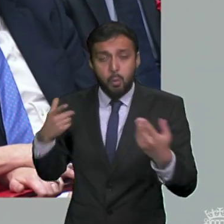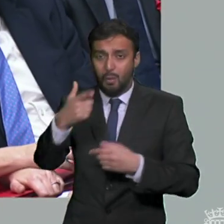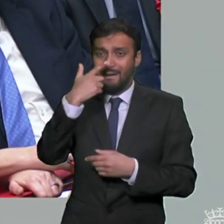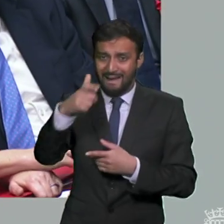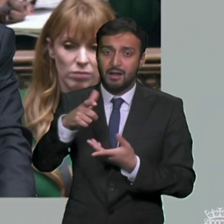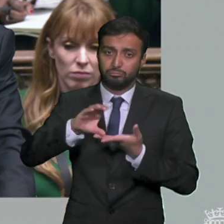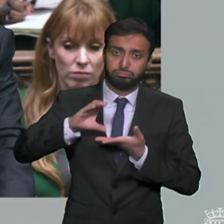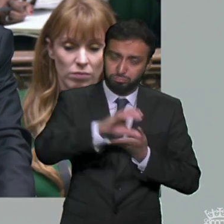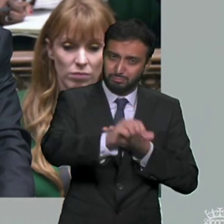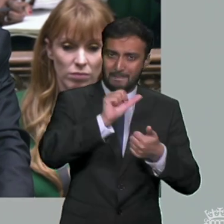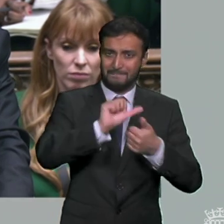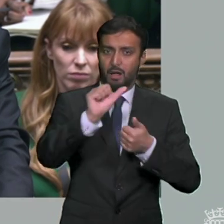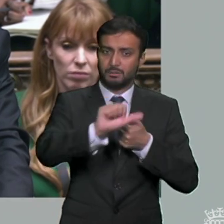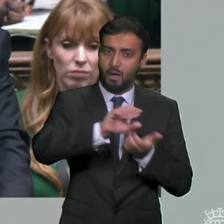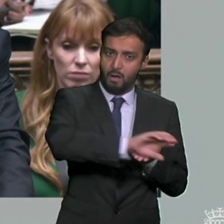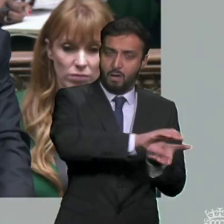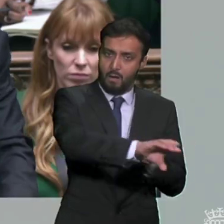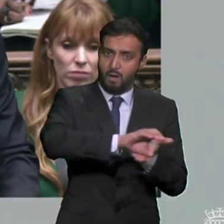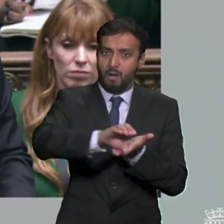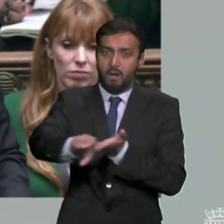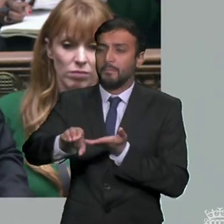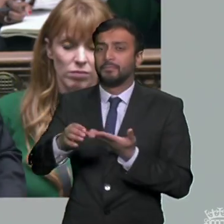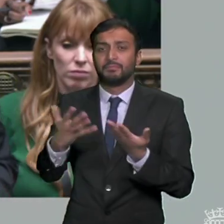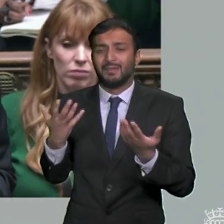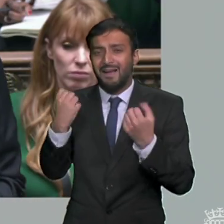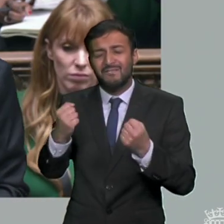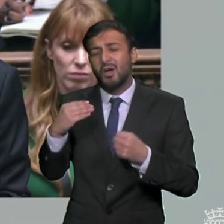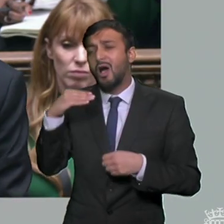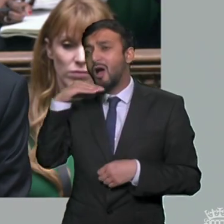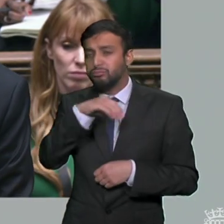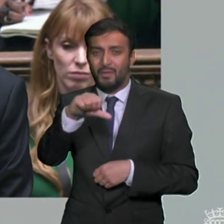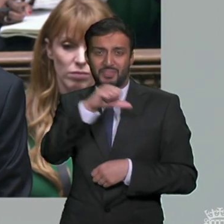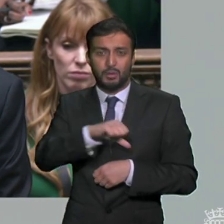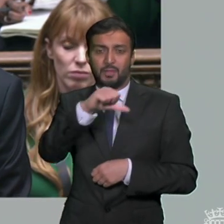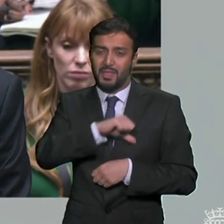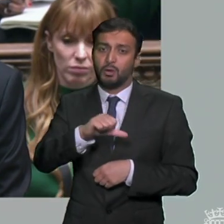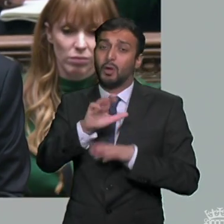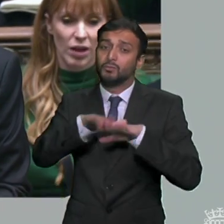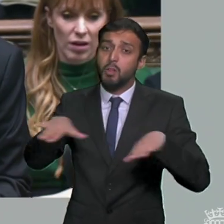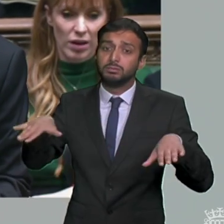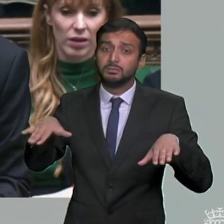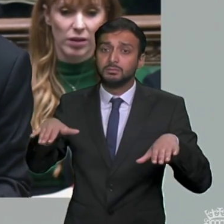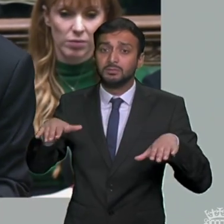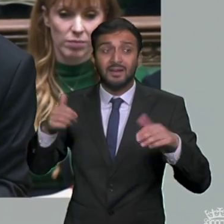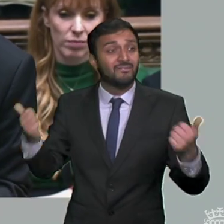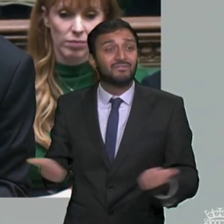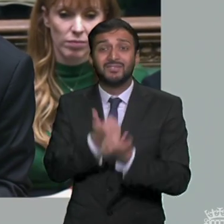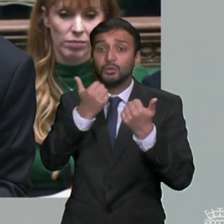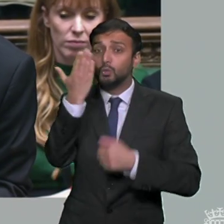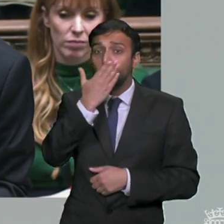He talks about his record, while hundreds of thousands of children are leaving school without the qualifications that they need.